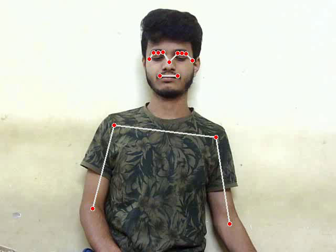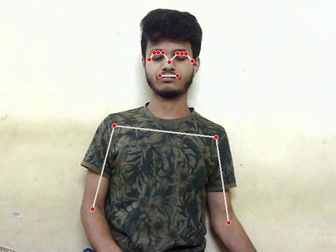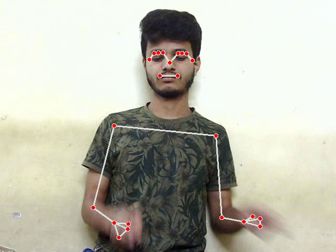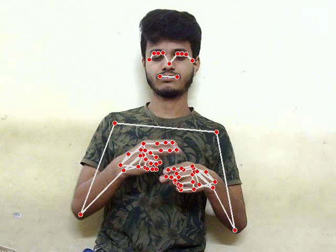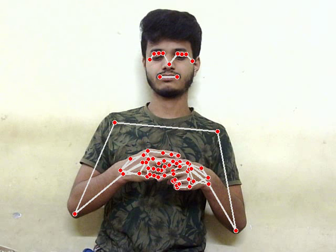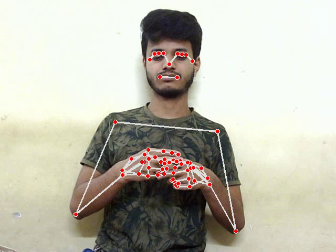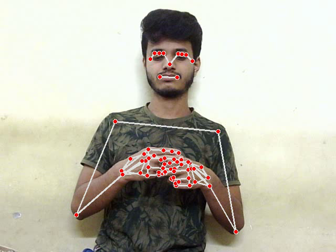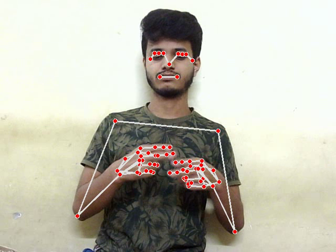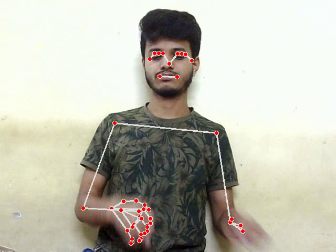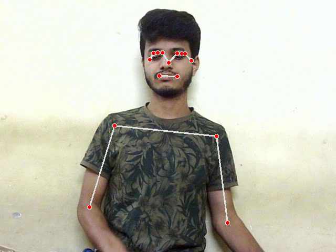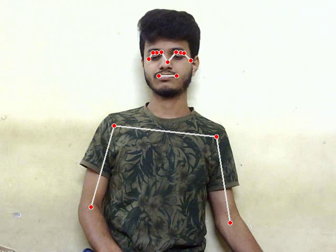name